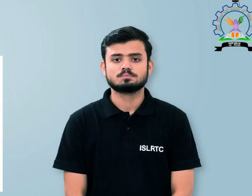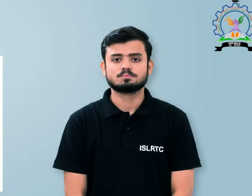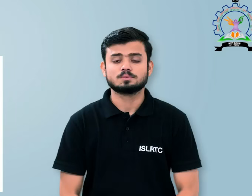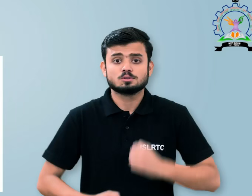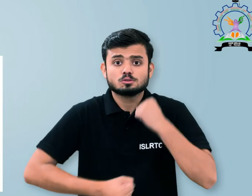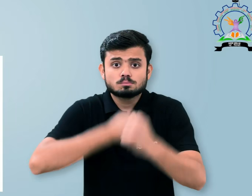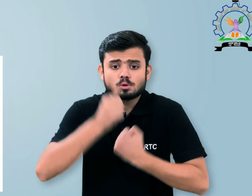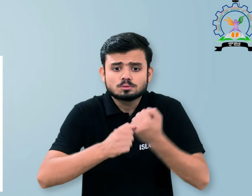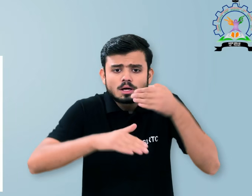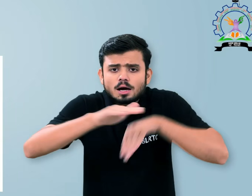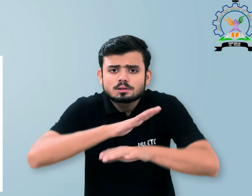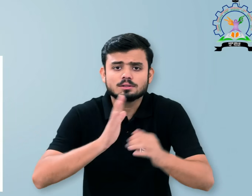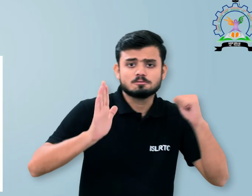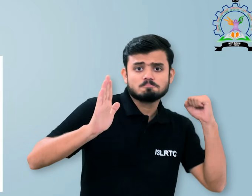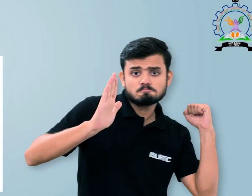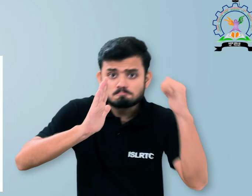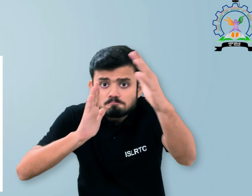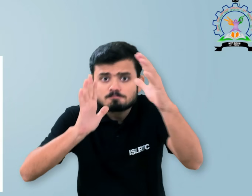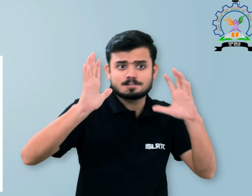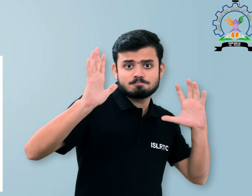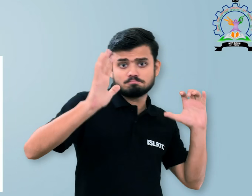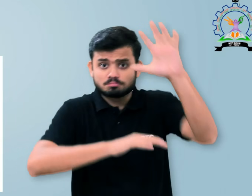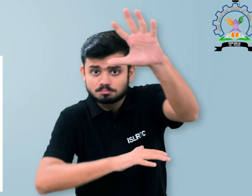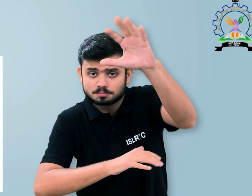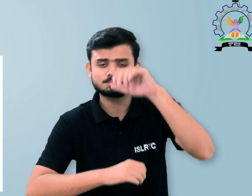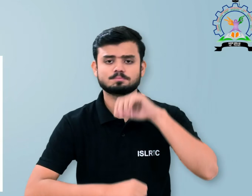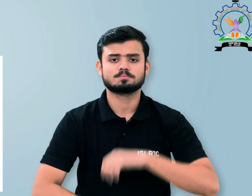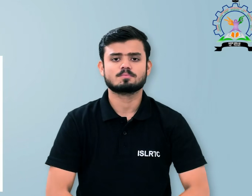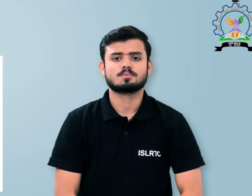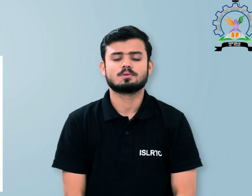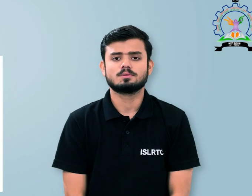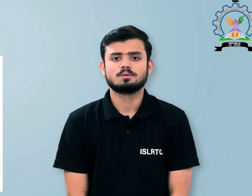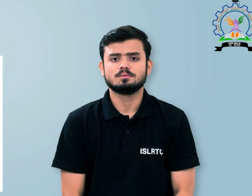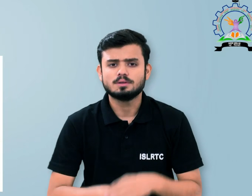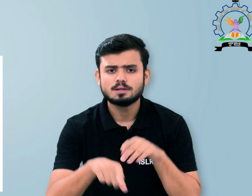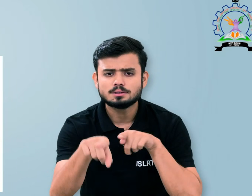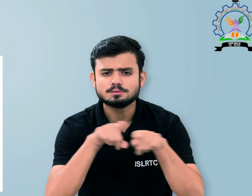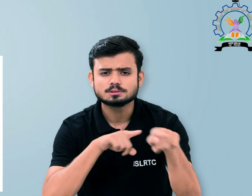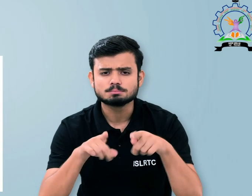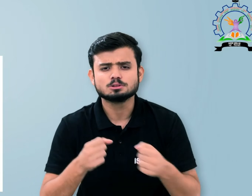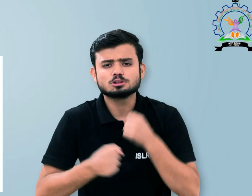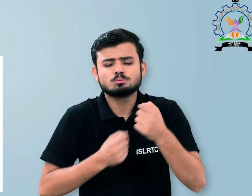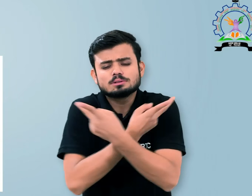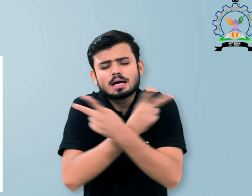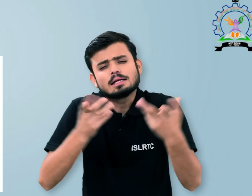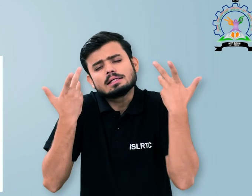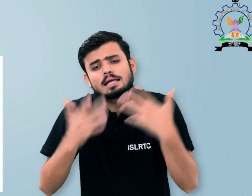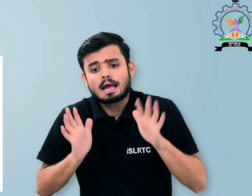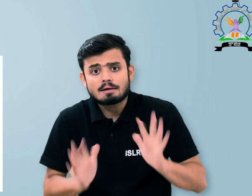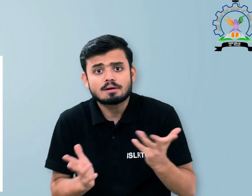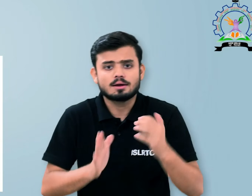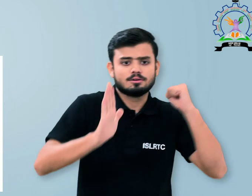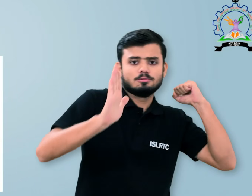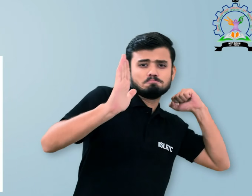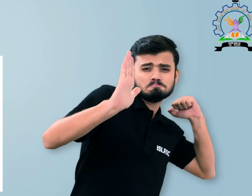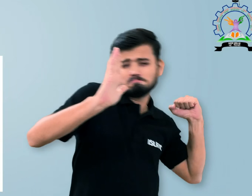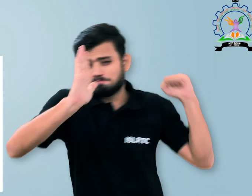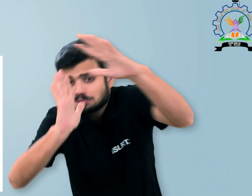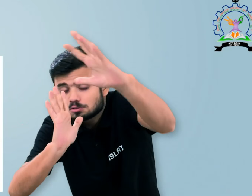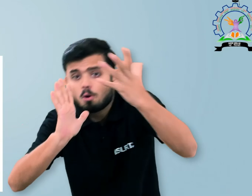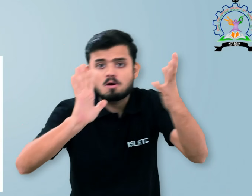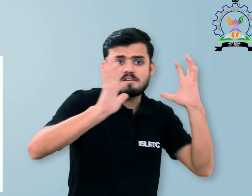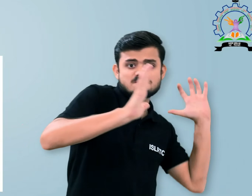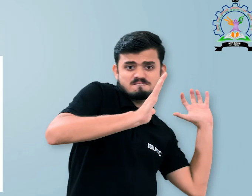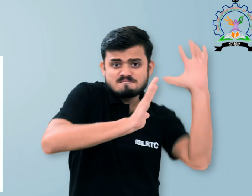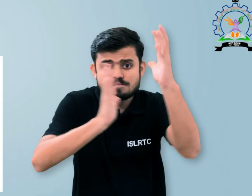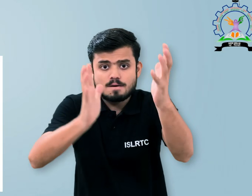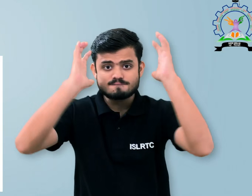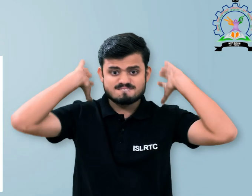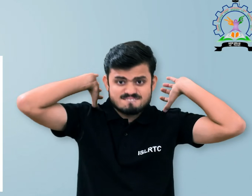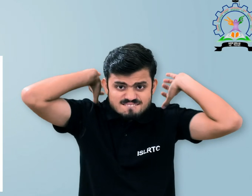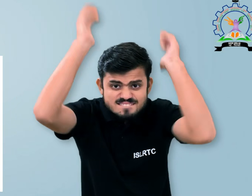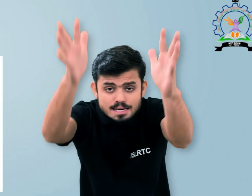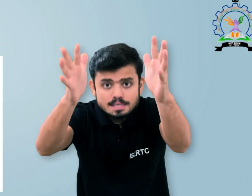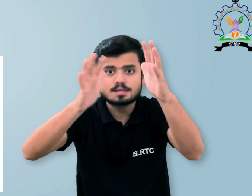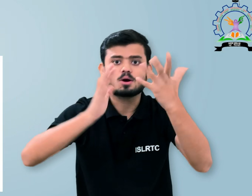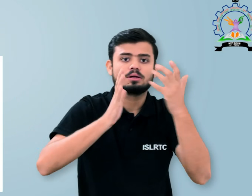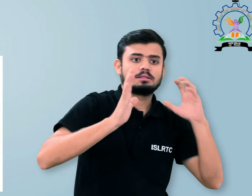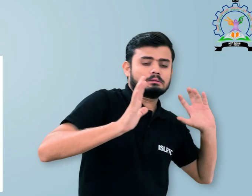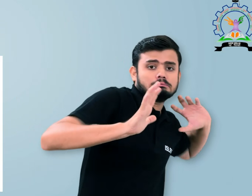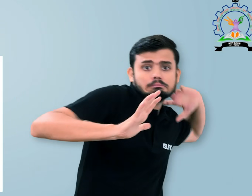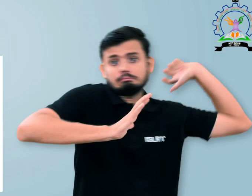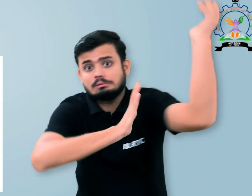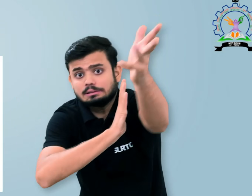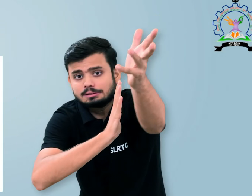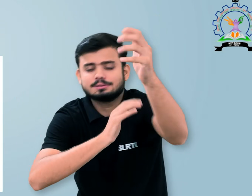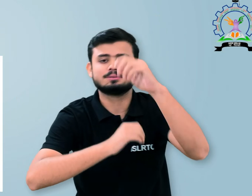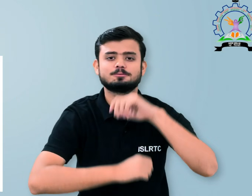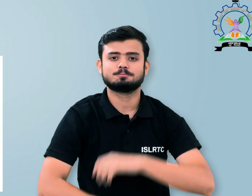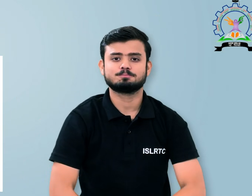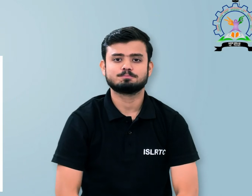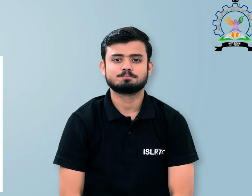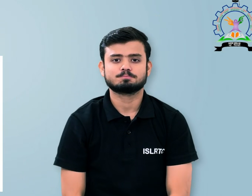Overhead Sports that require athletes to move their upper arms and shoulders in an overhead arc.